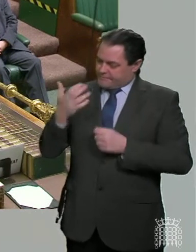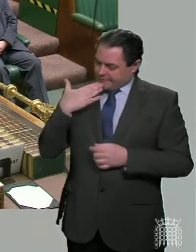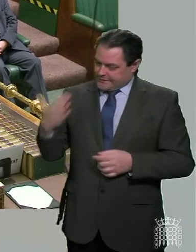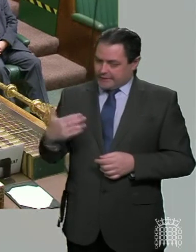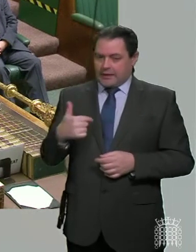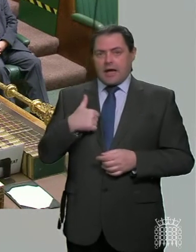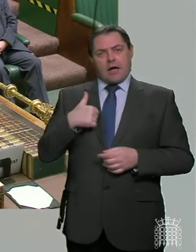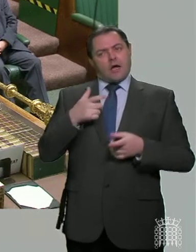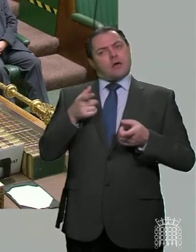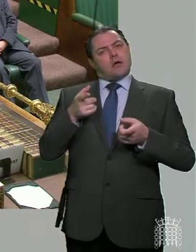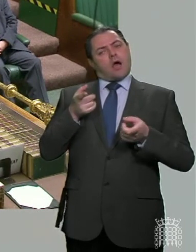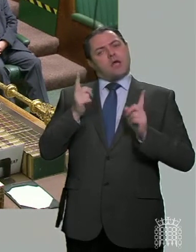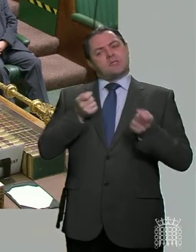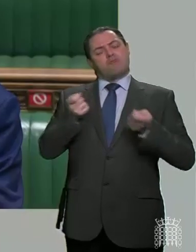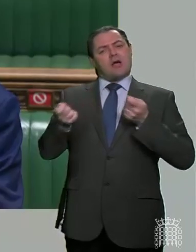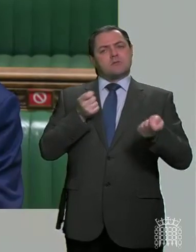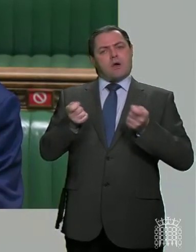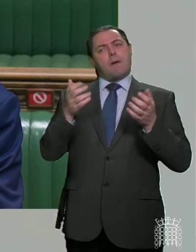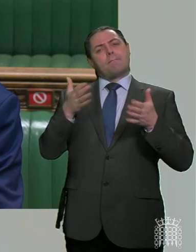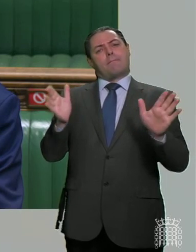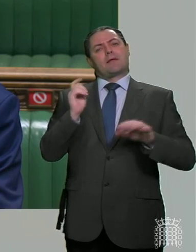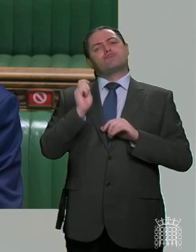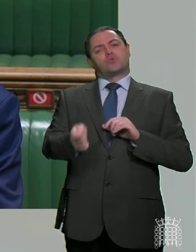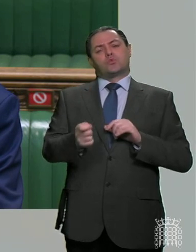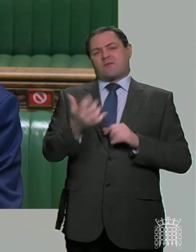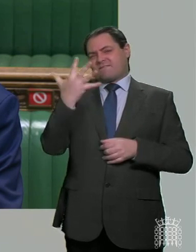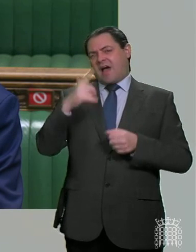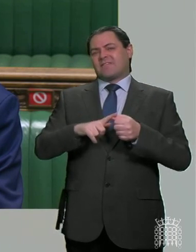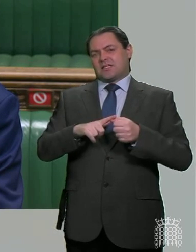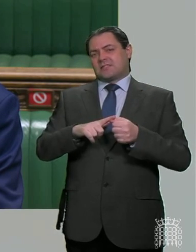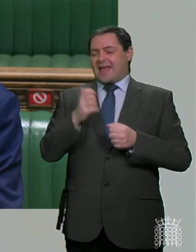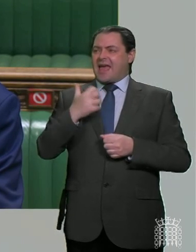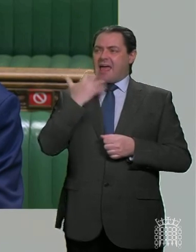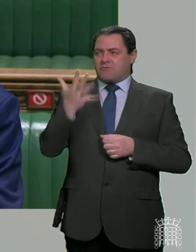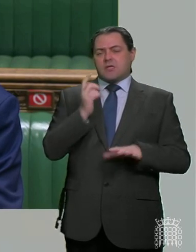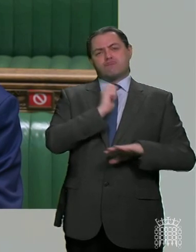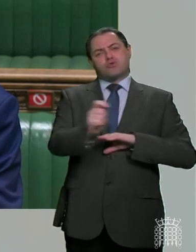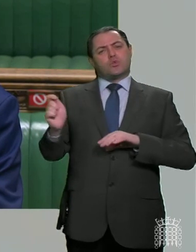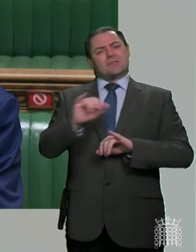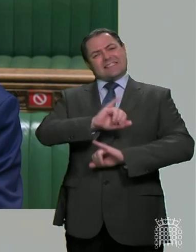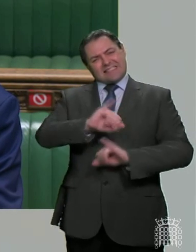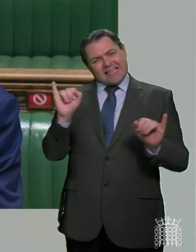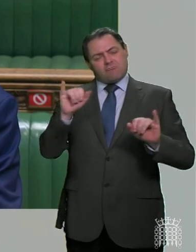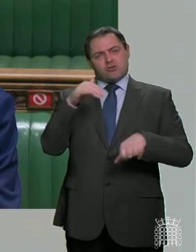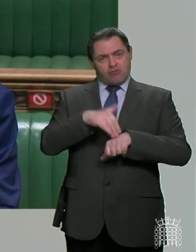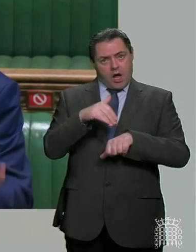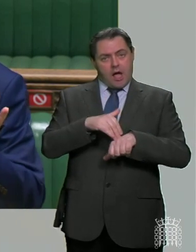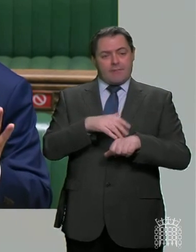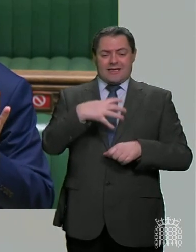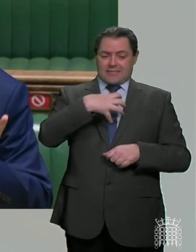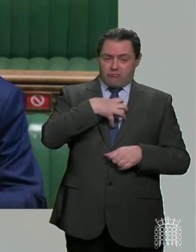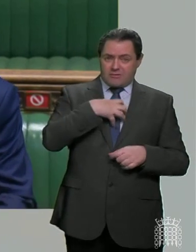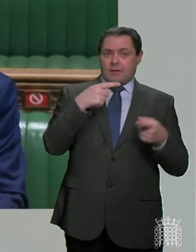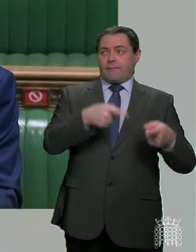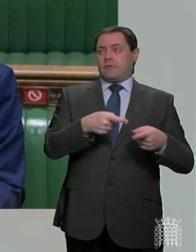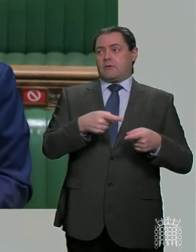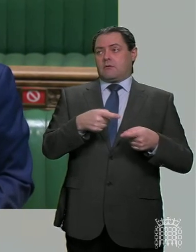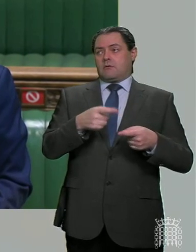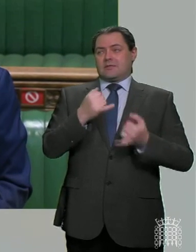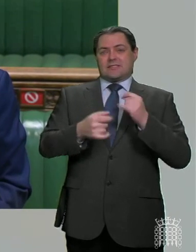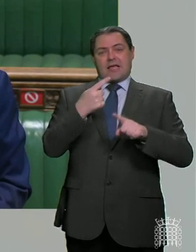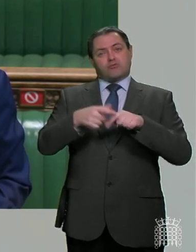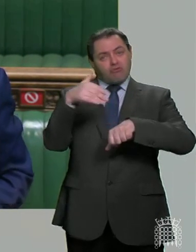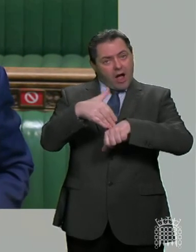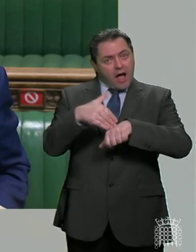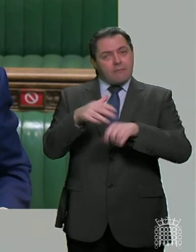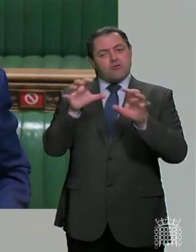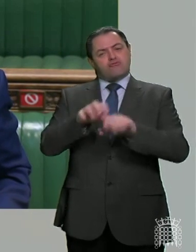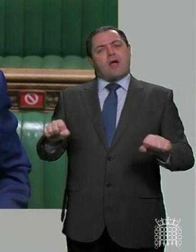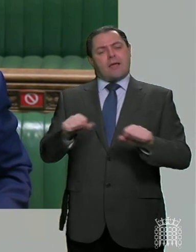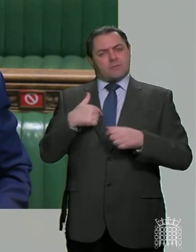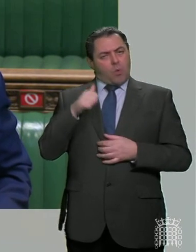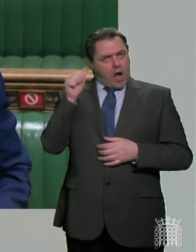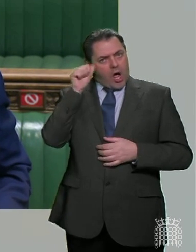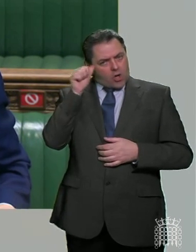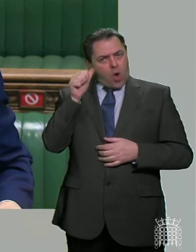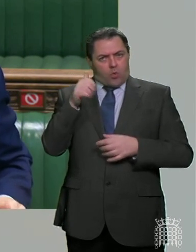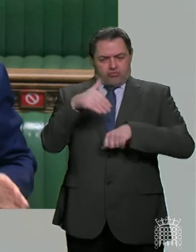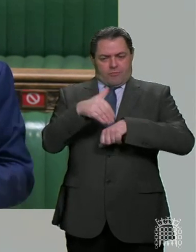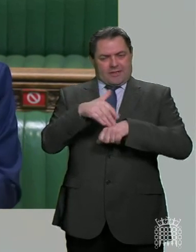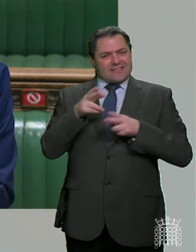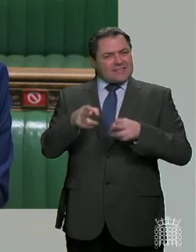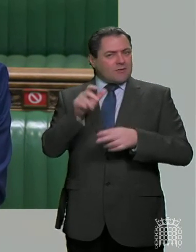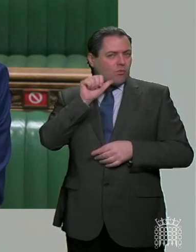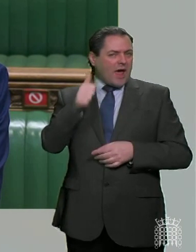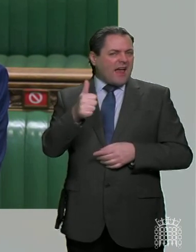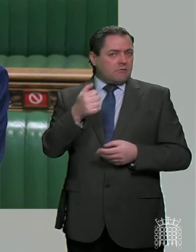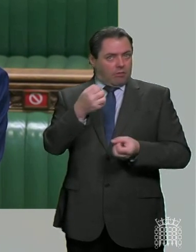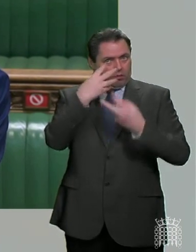I was Director of Public Prosecutions for five years and spent every day prosecuting serious crime, including terrorism, sexual violence and rape, so I really do not need lectures about how to enforce the criminal law.